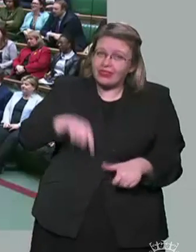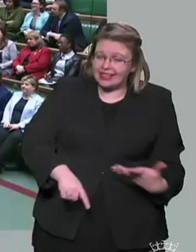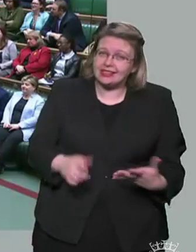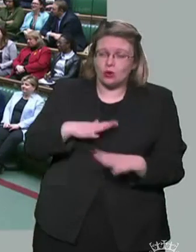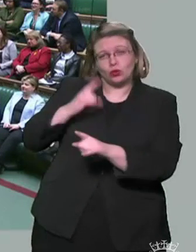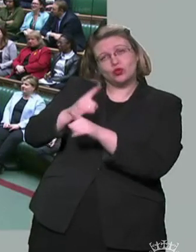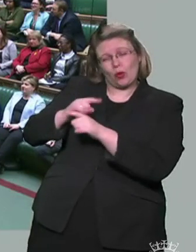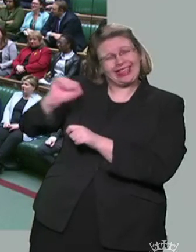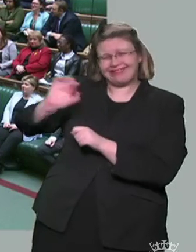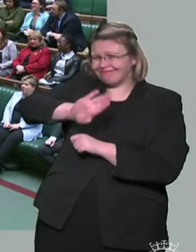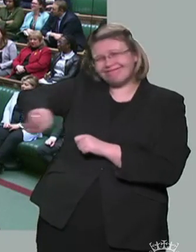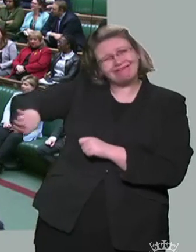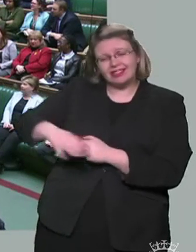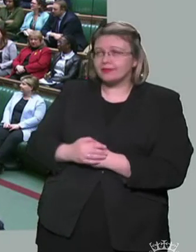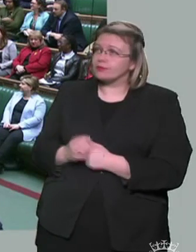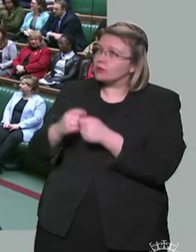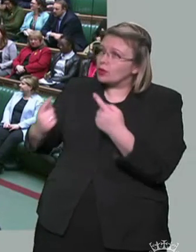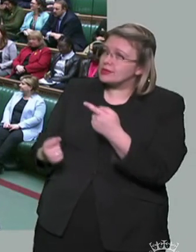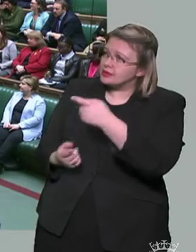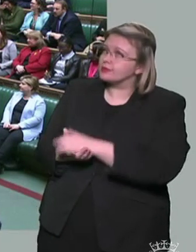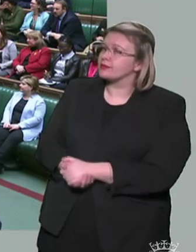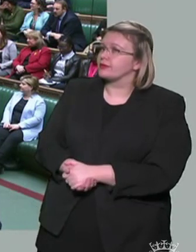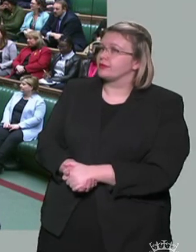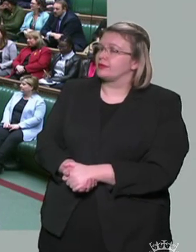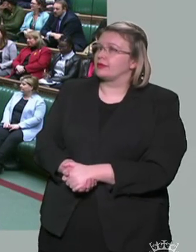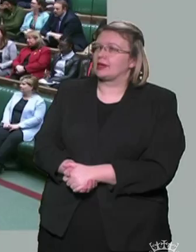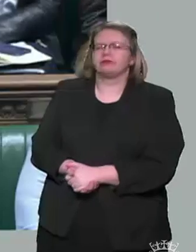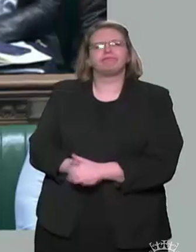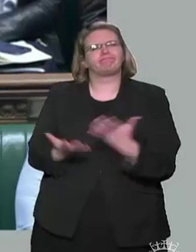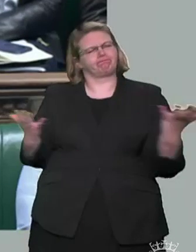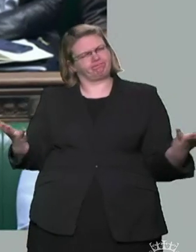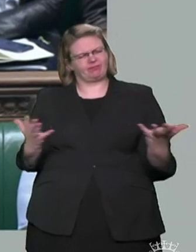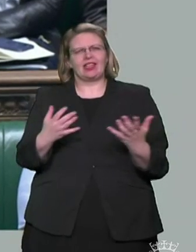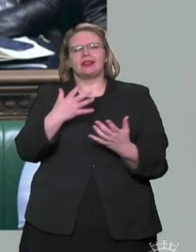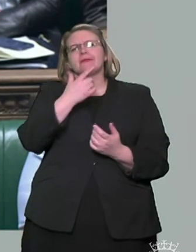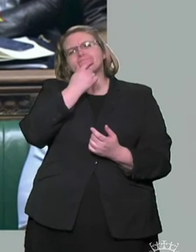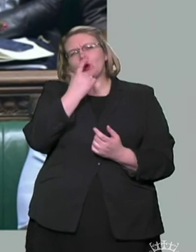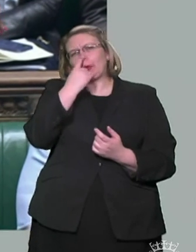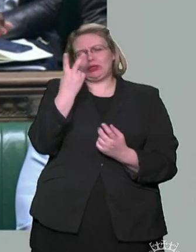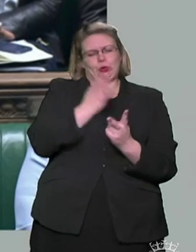There are only two possible explanations.